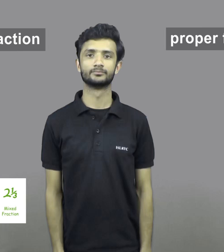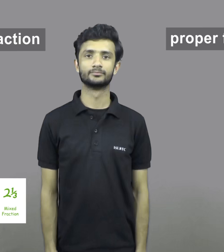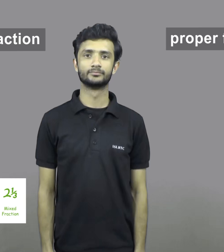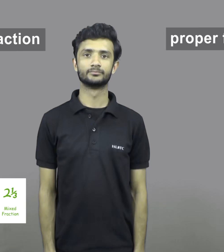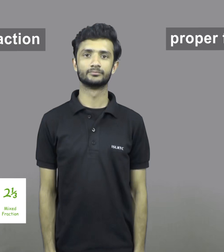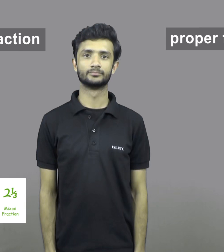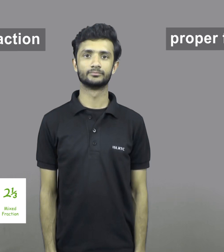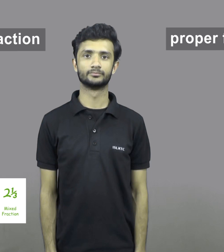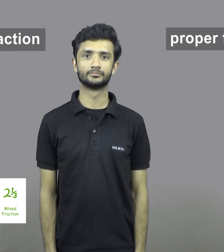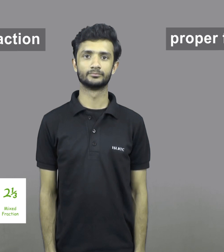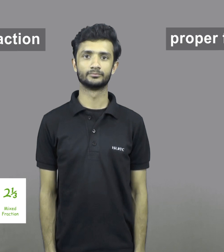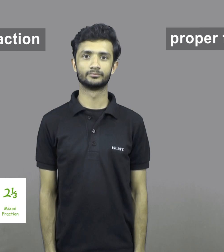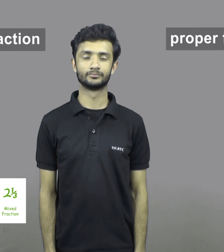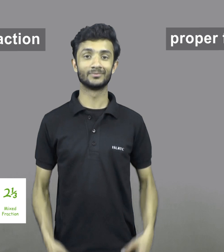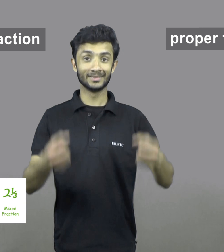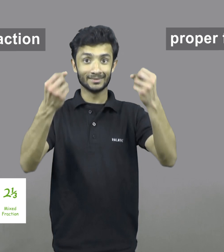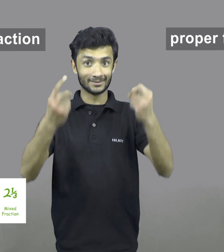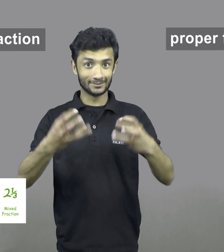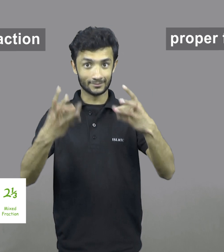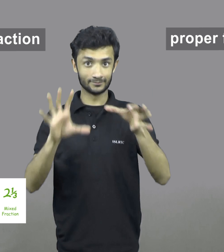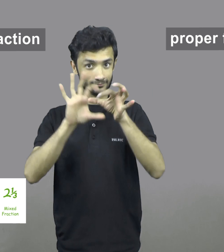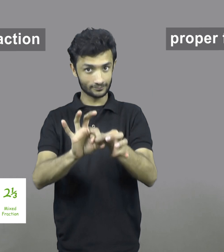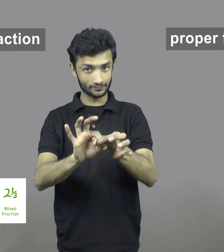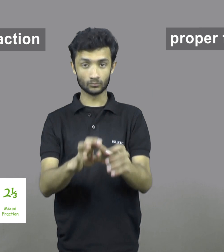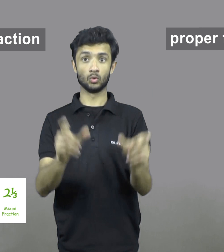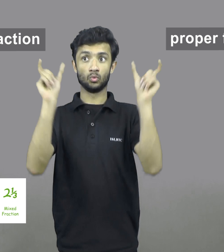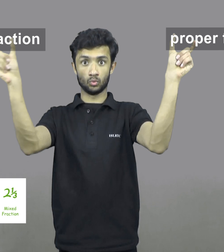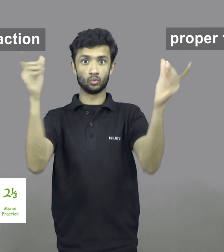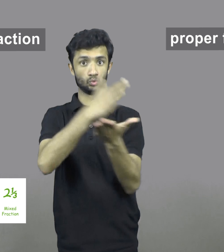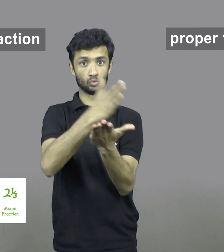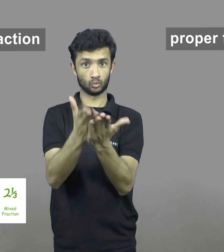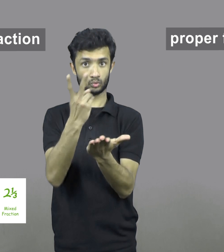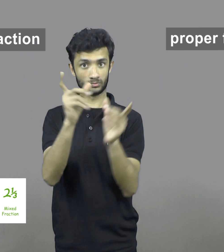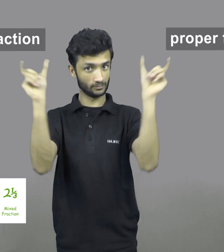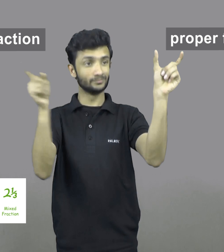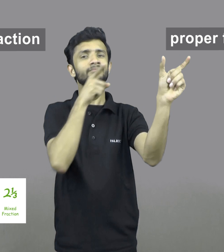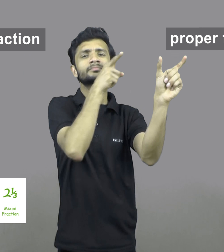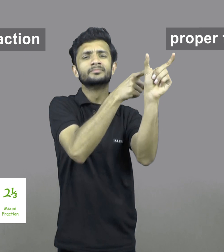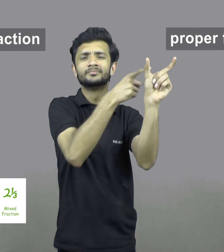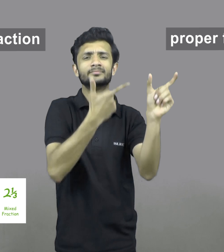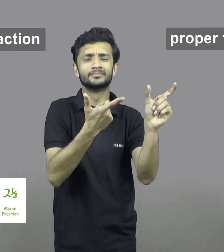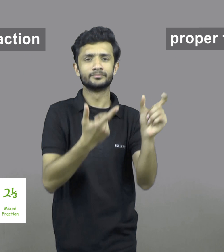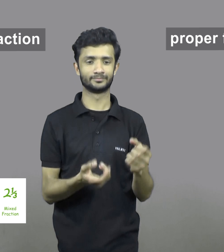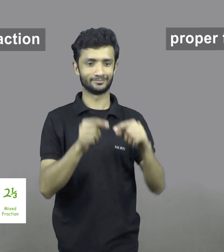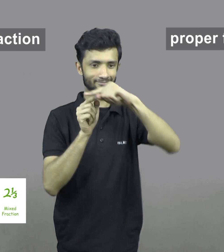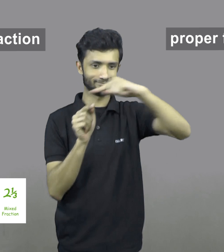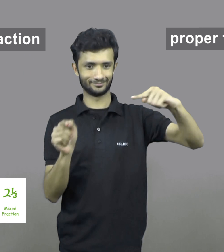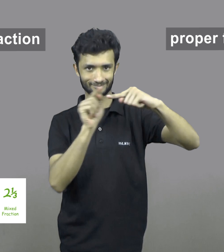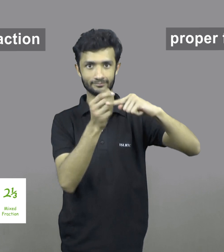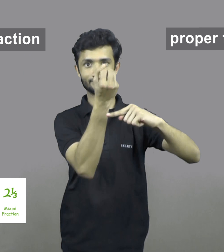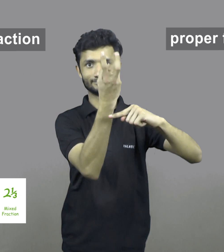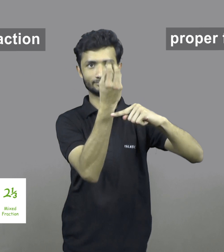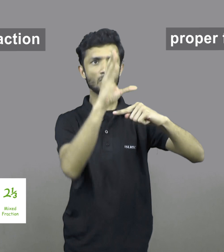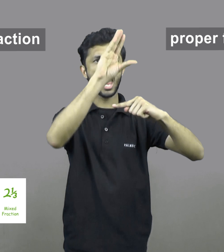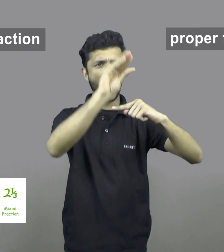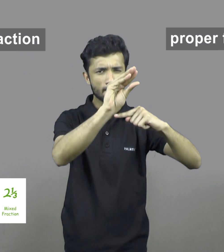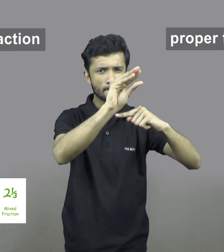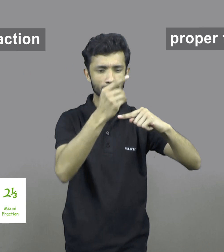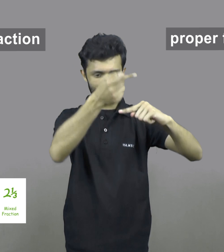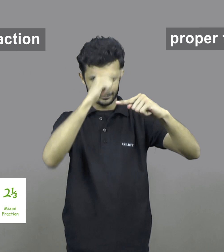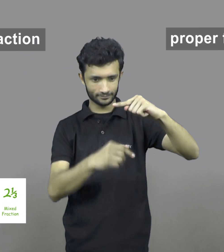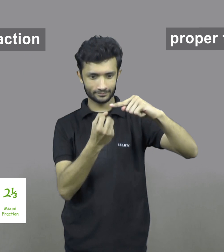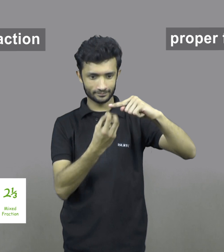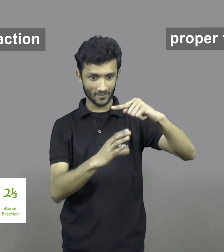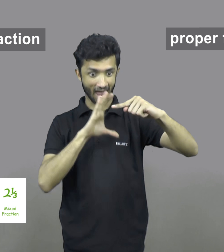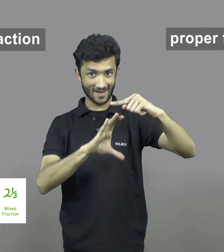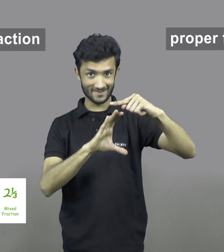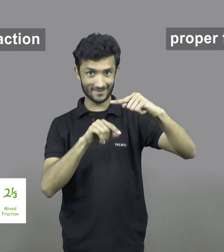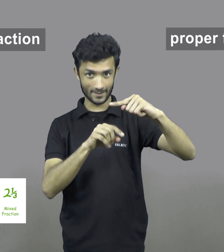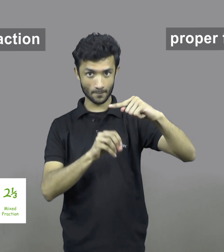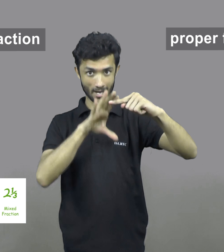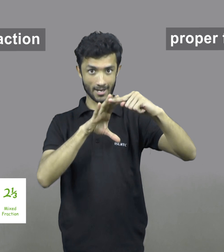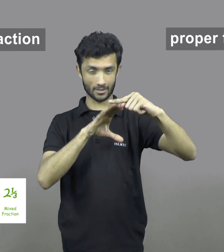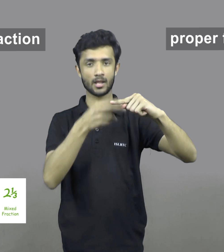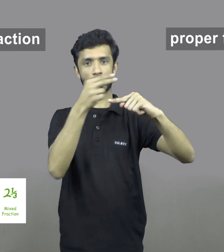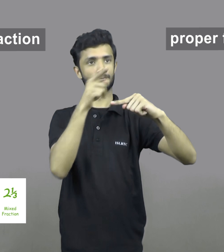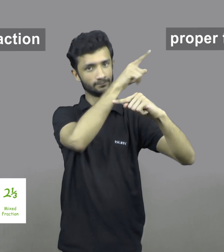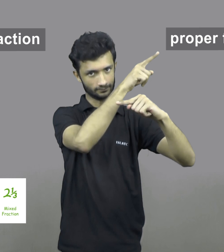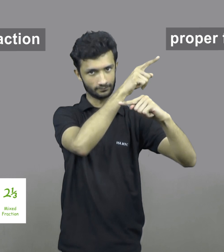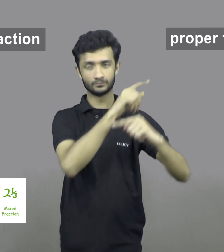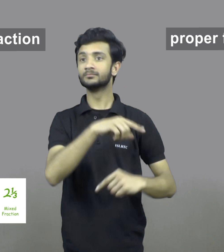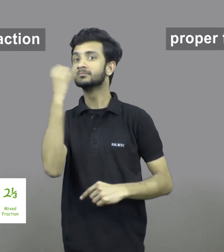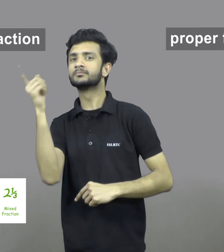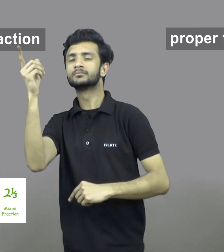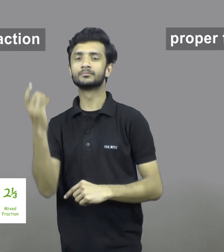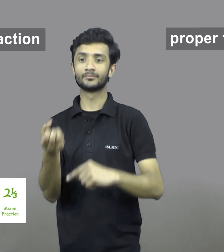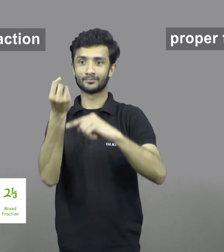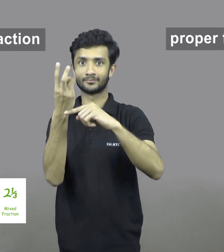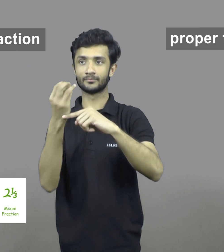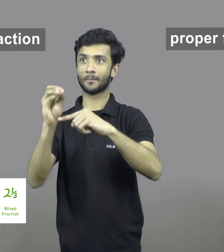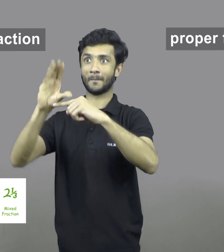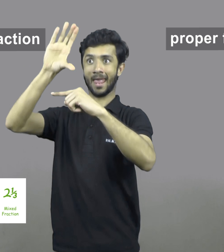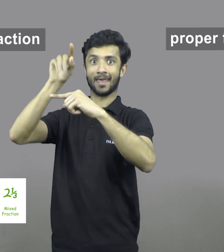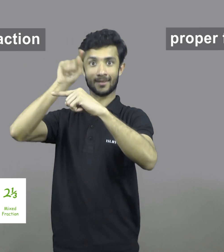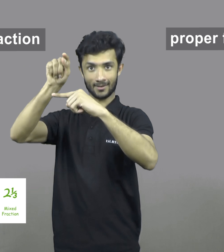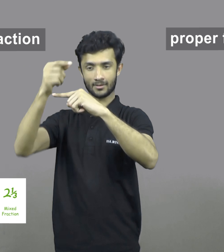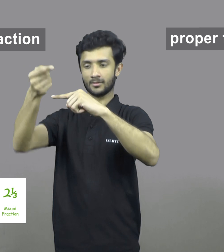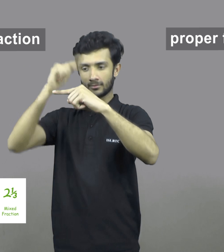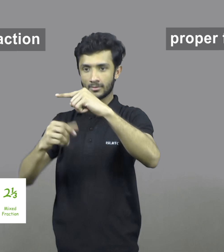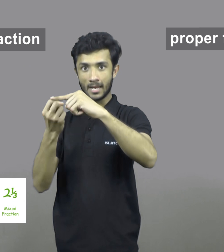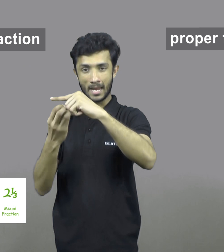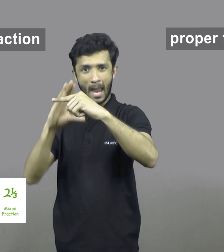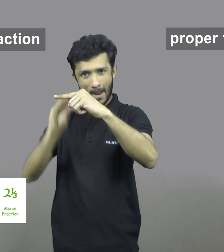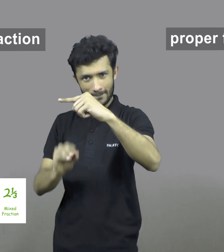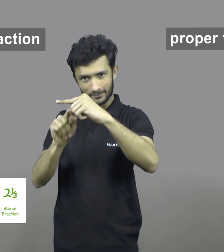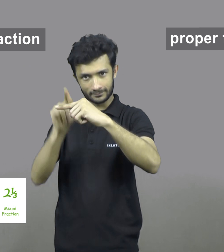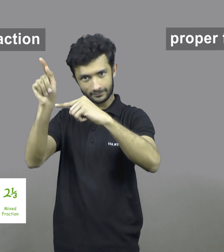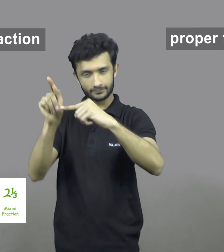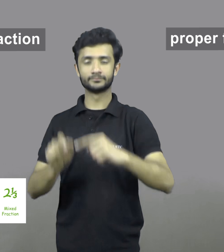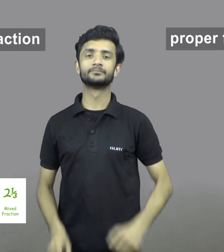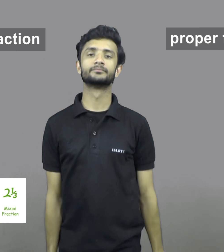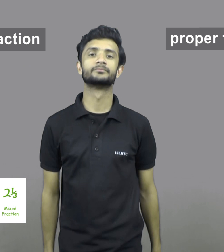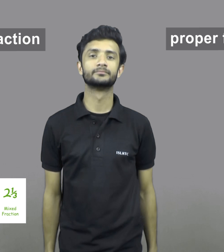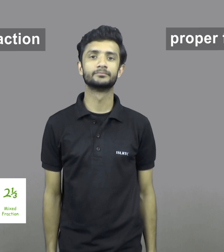Proper Fraction and Improper Fraction